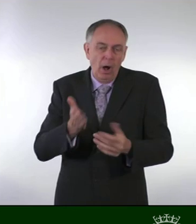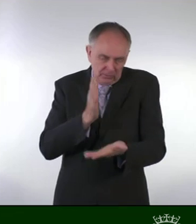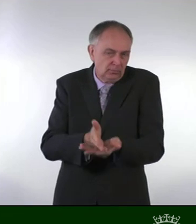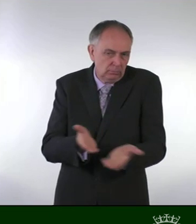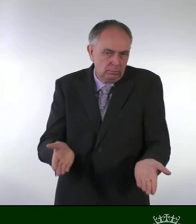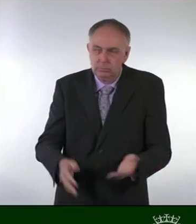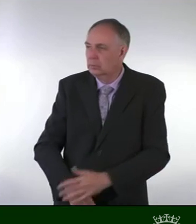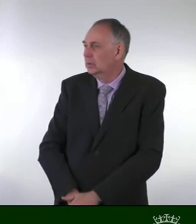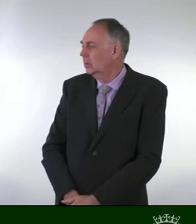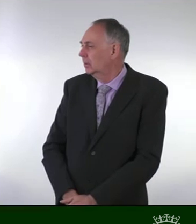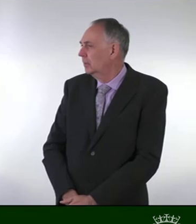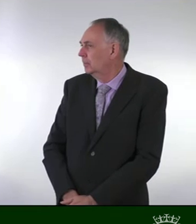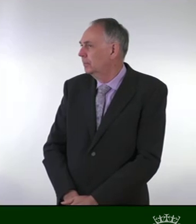That is what we are doing.